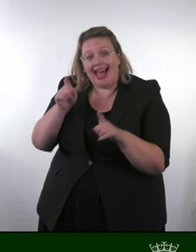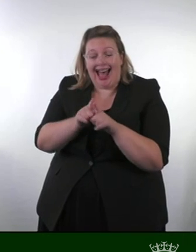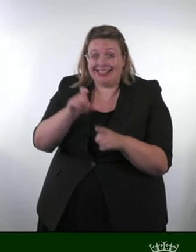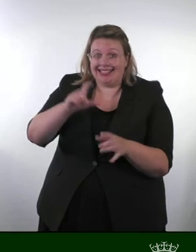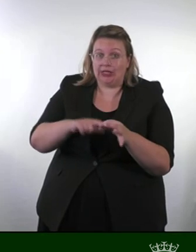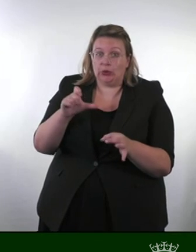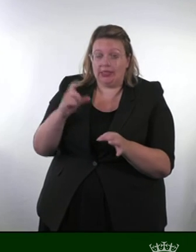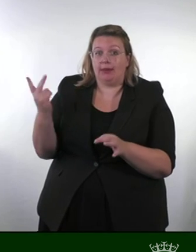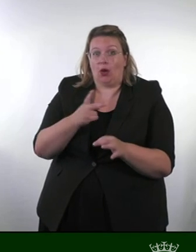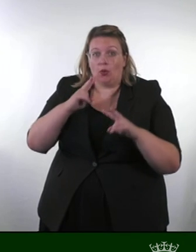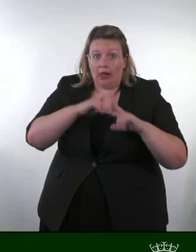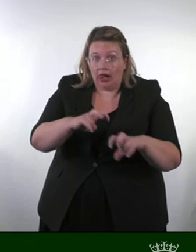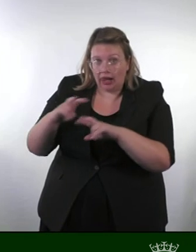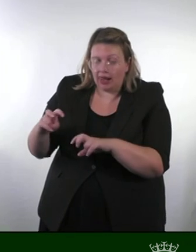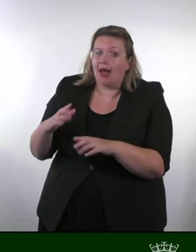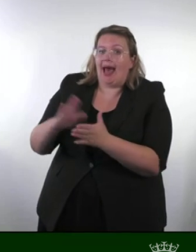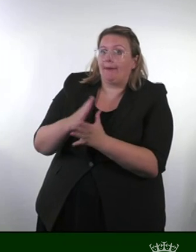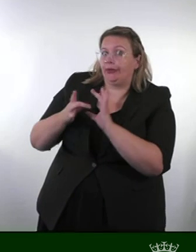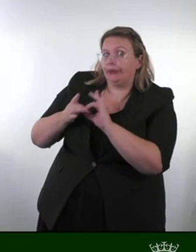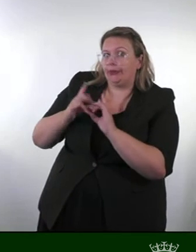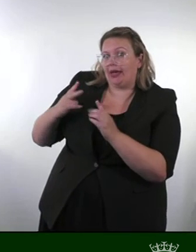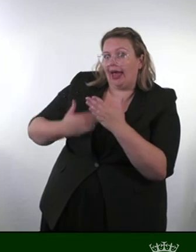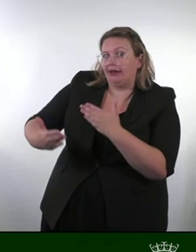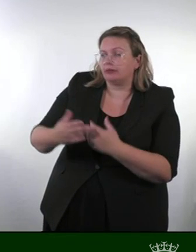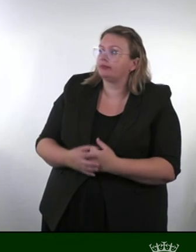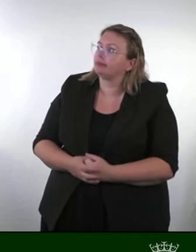I am happy to write to my honourable Friend further about that issue.